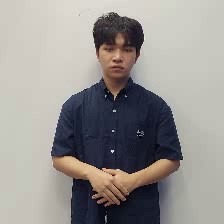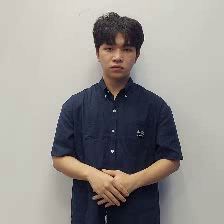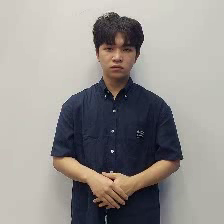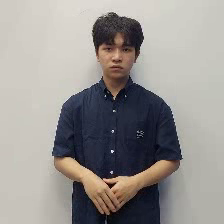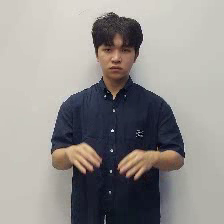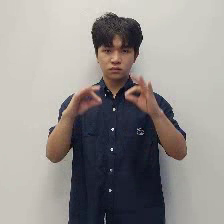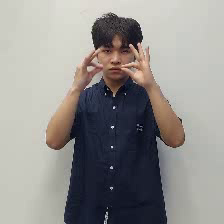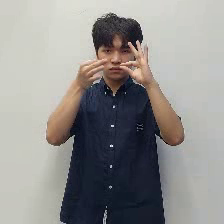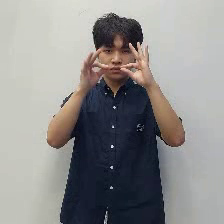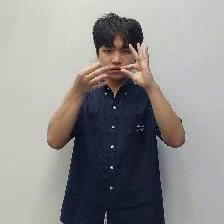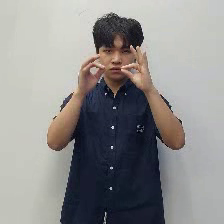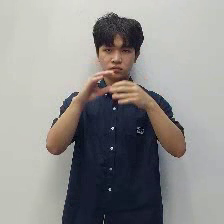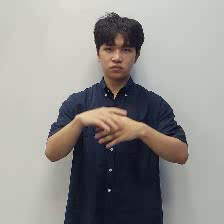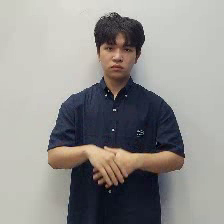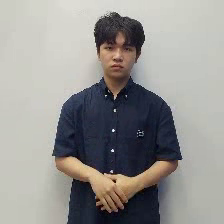Rau